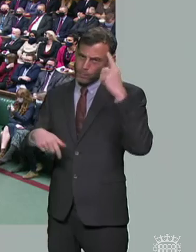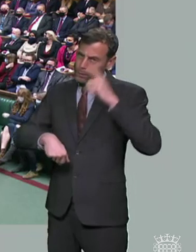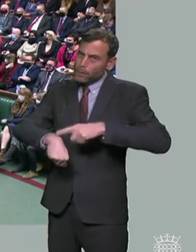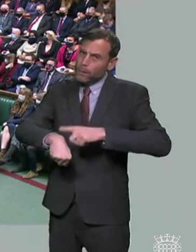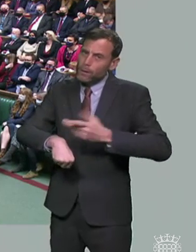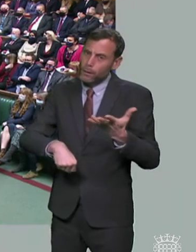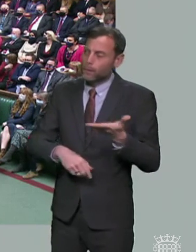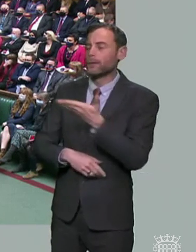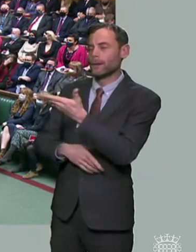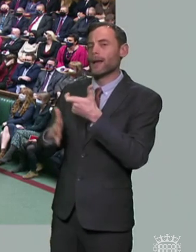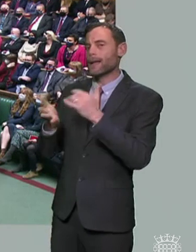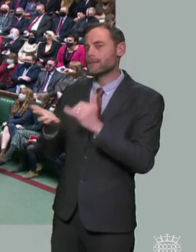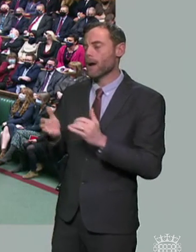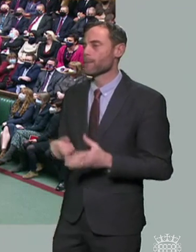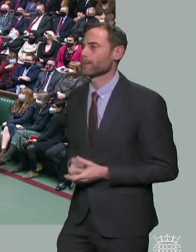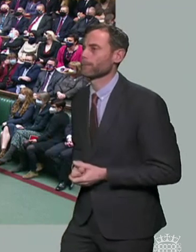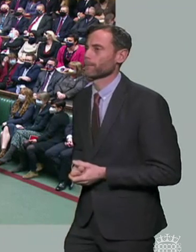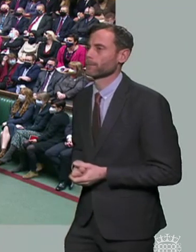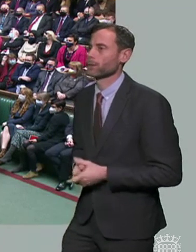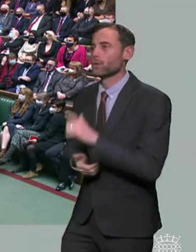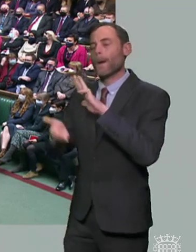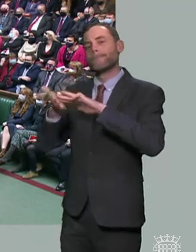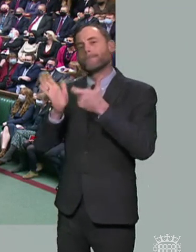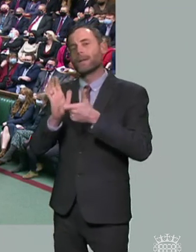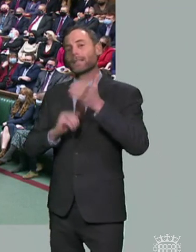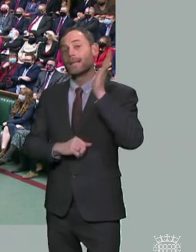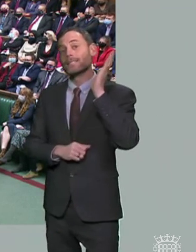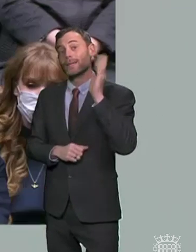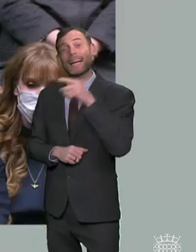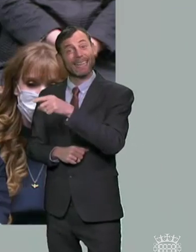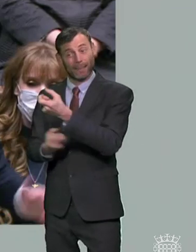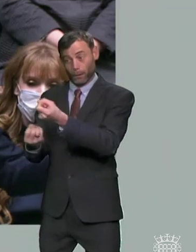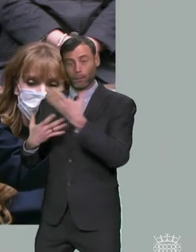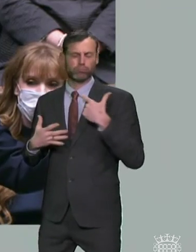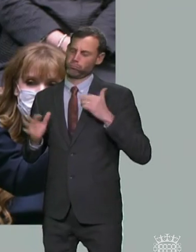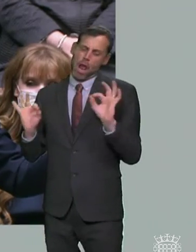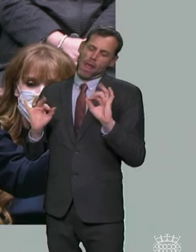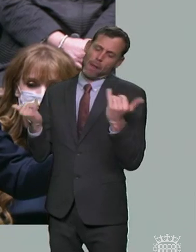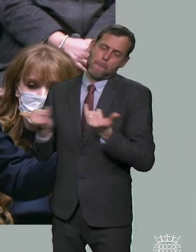First, the Prime Minister said there were no parties.